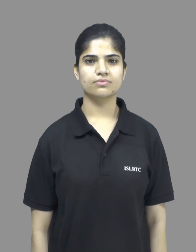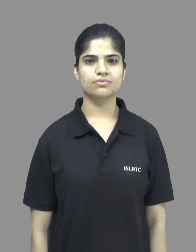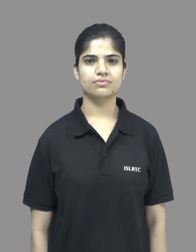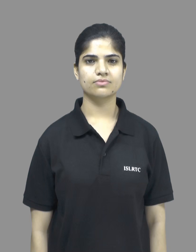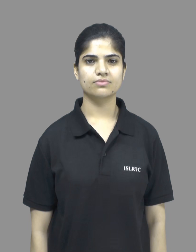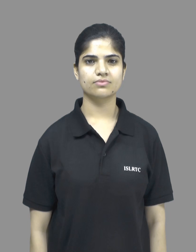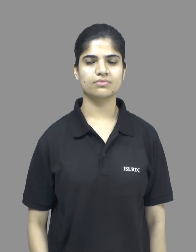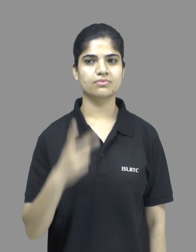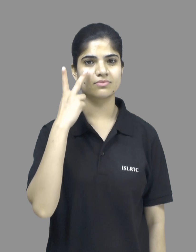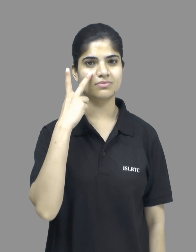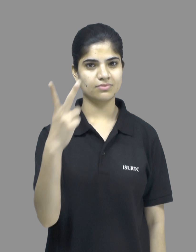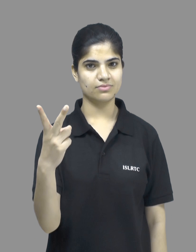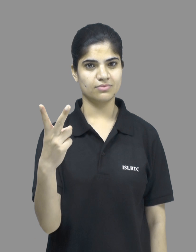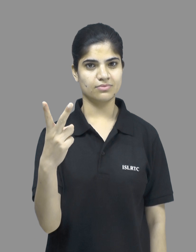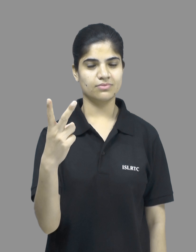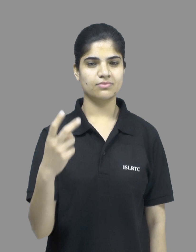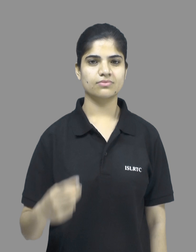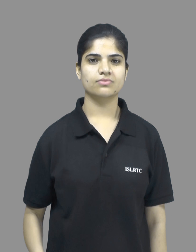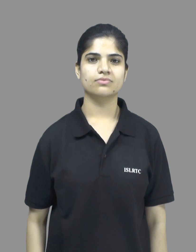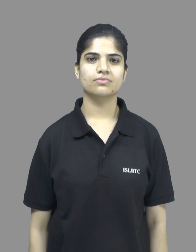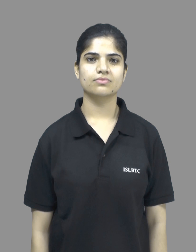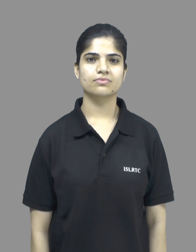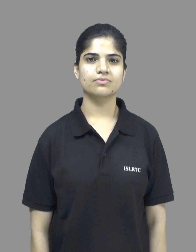See